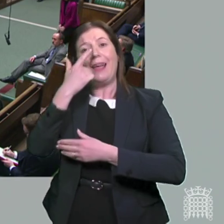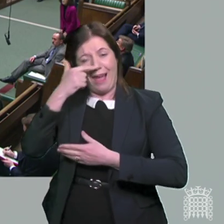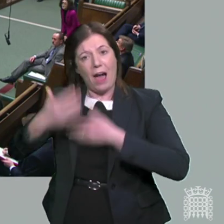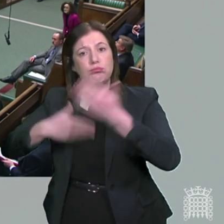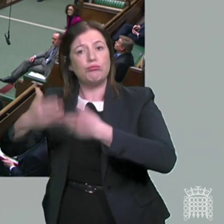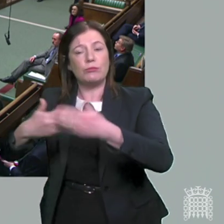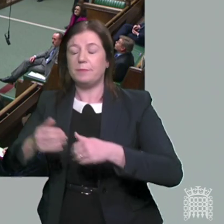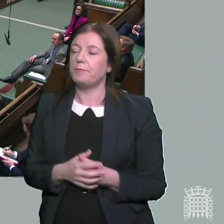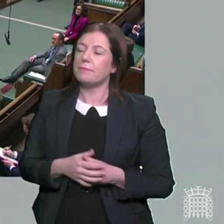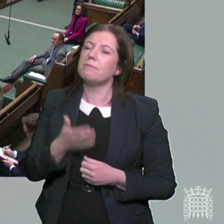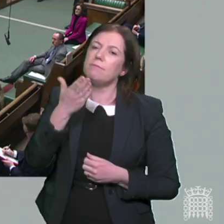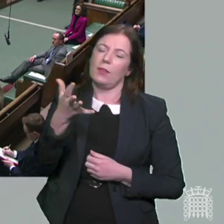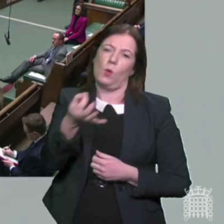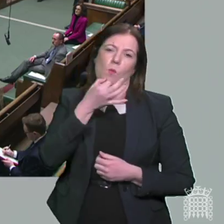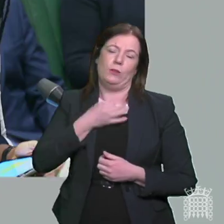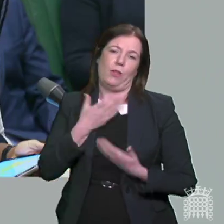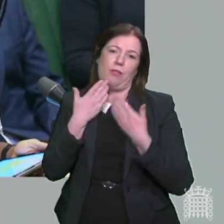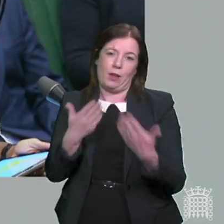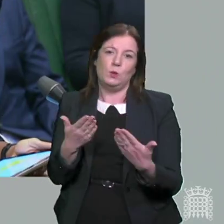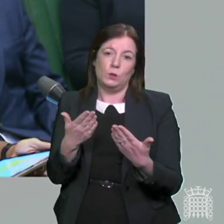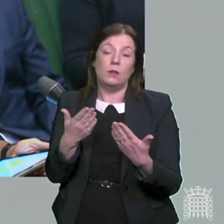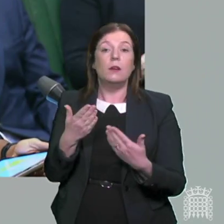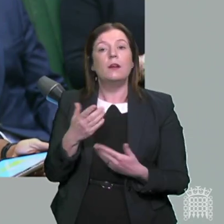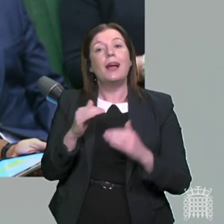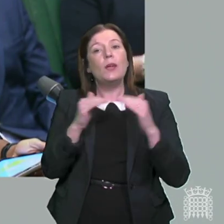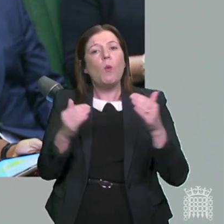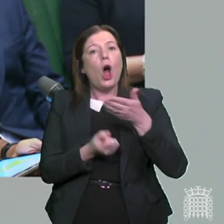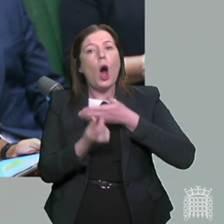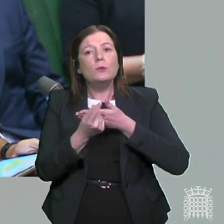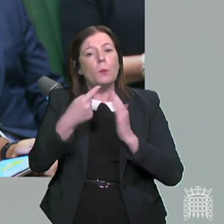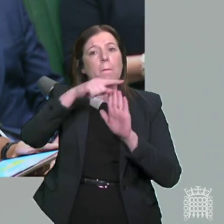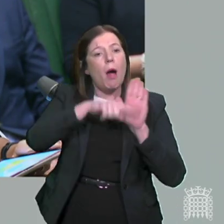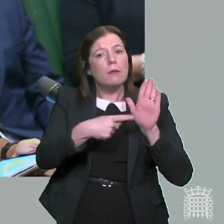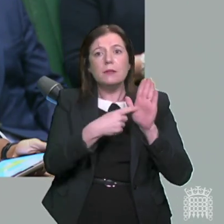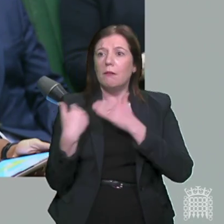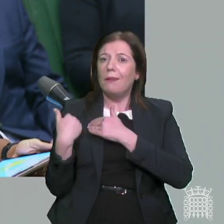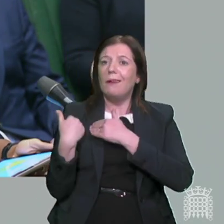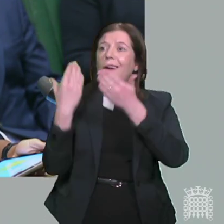We have no plans to devolve equal opportunities policy.